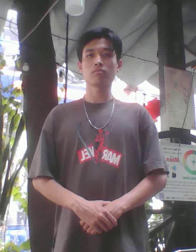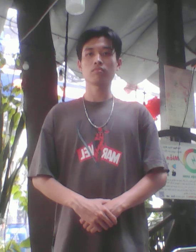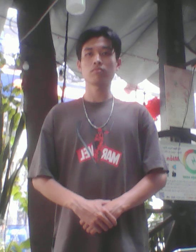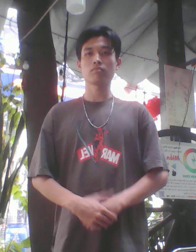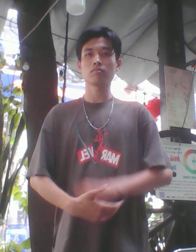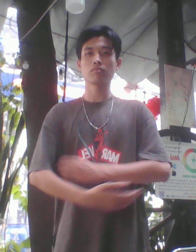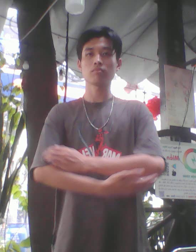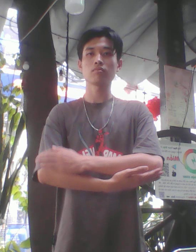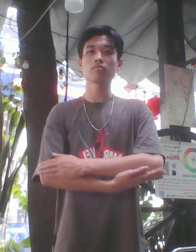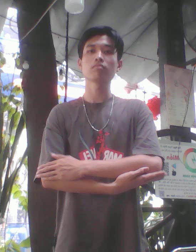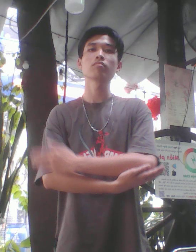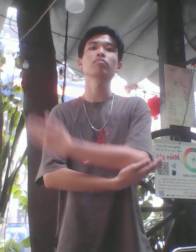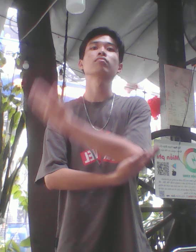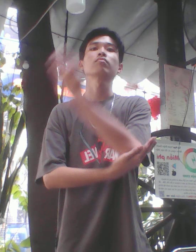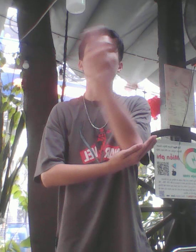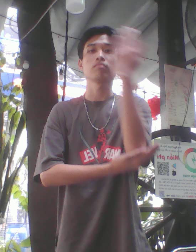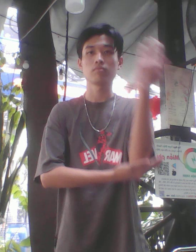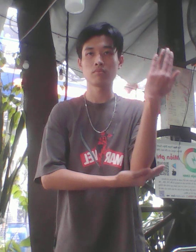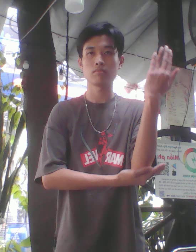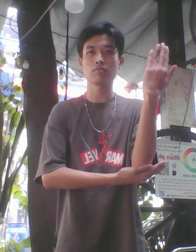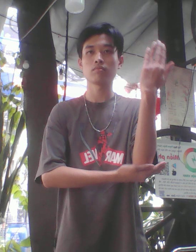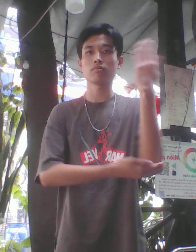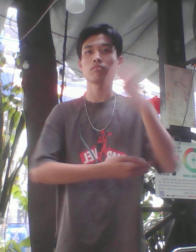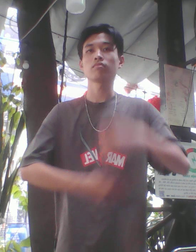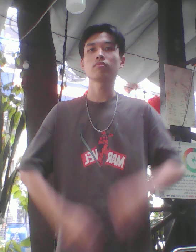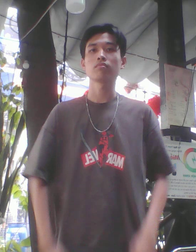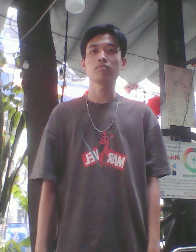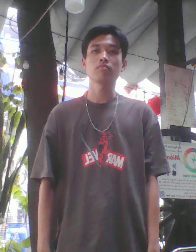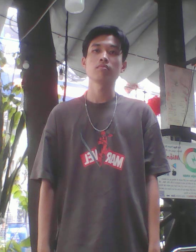buổi sáng